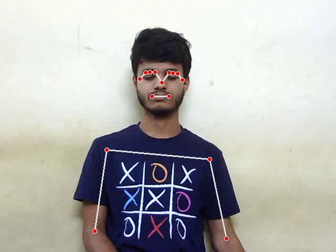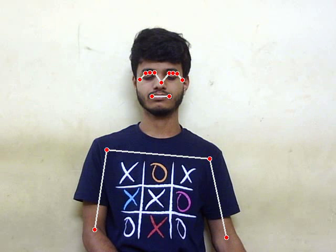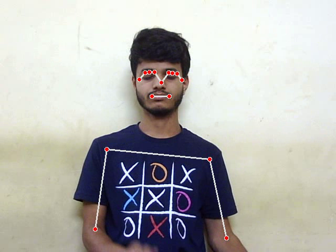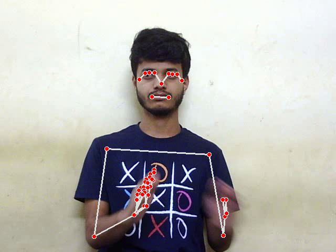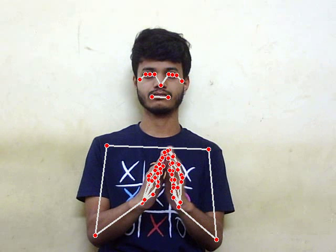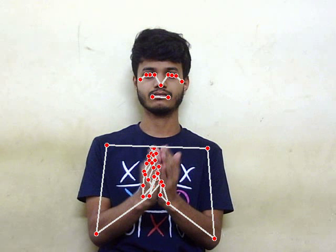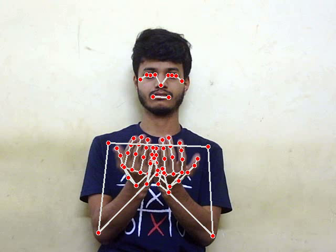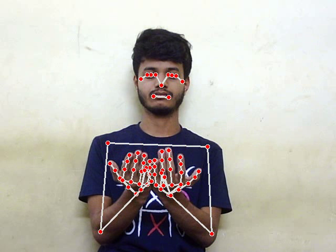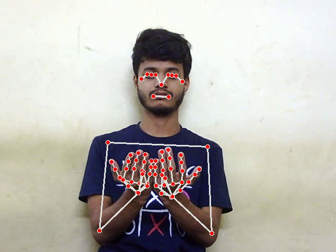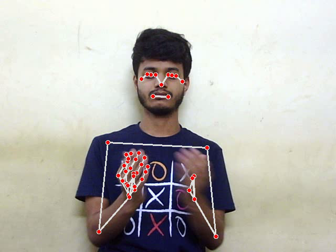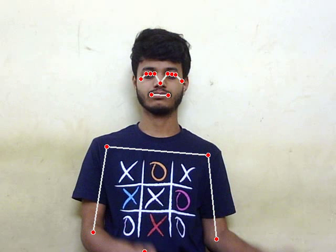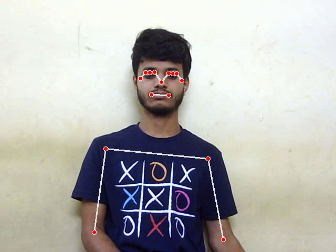book